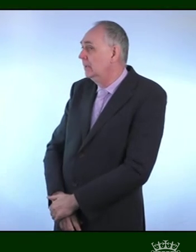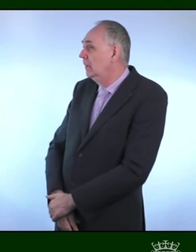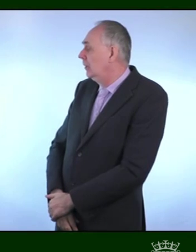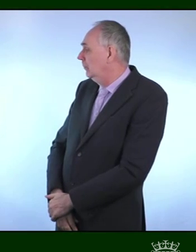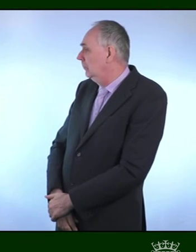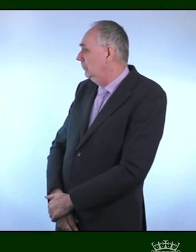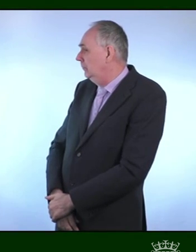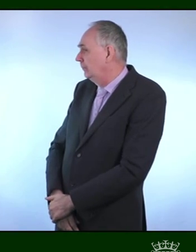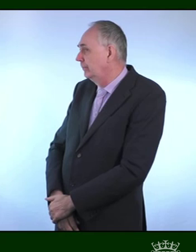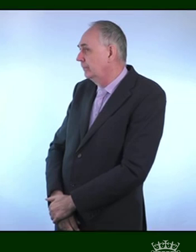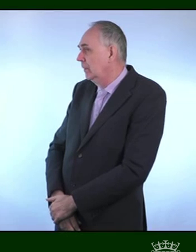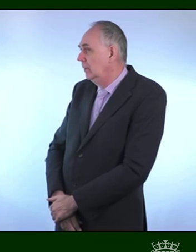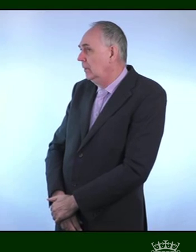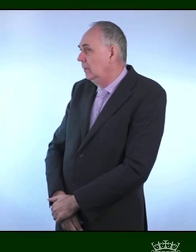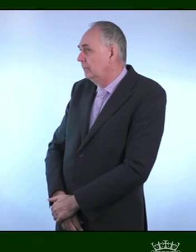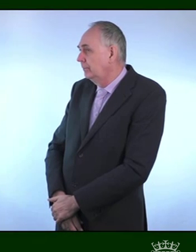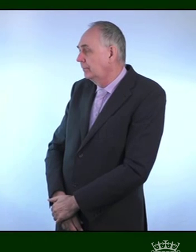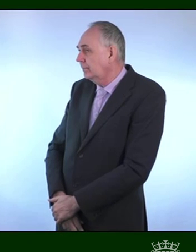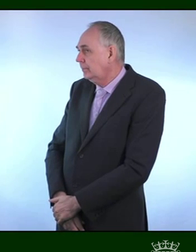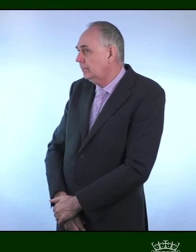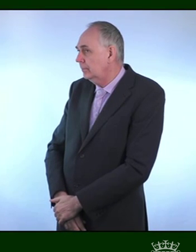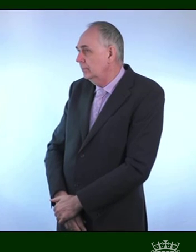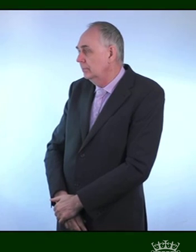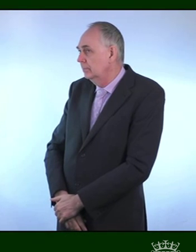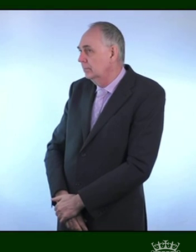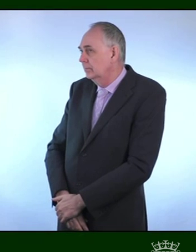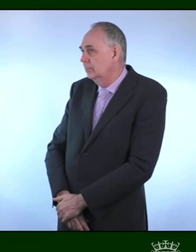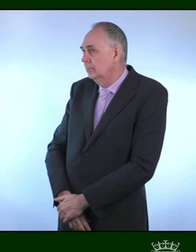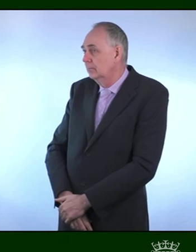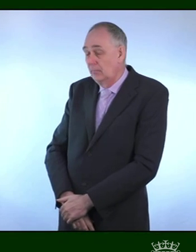I thank my honourable Friend very much for raising that matter.